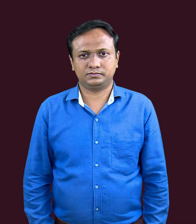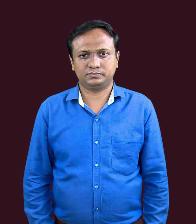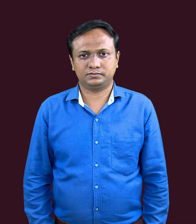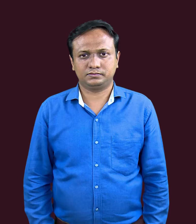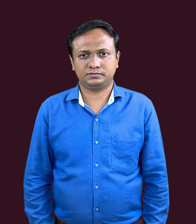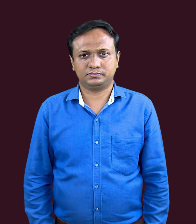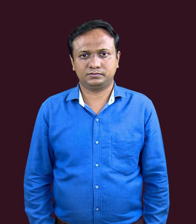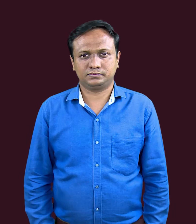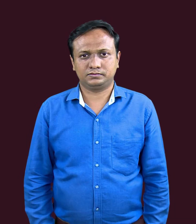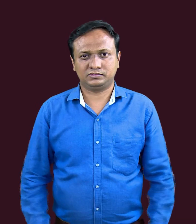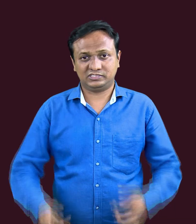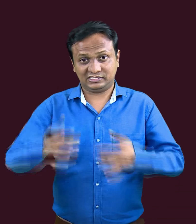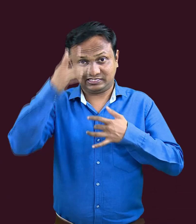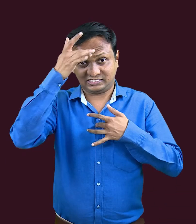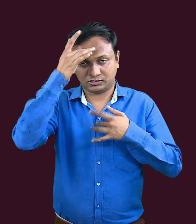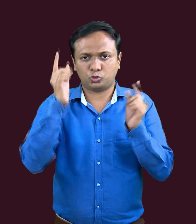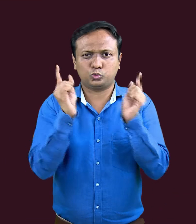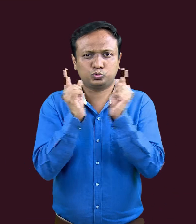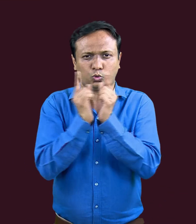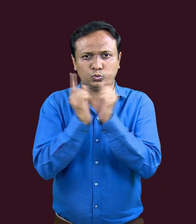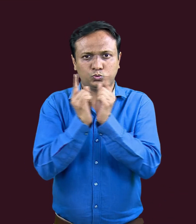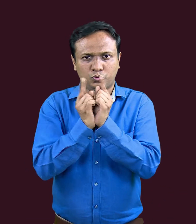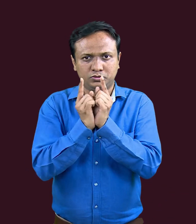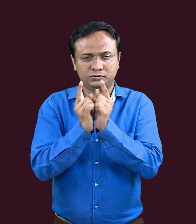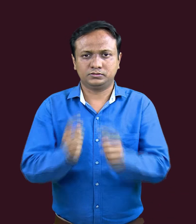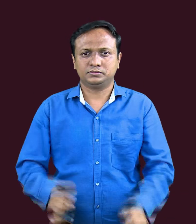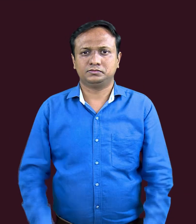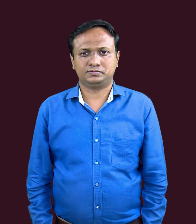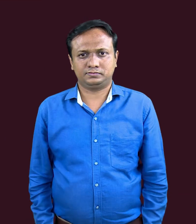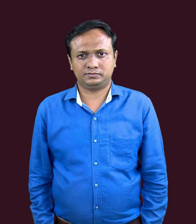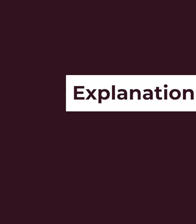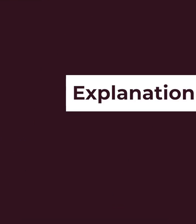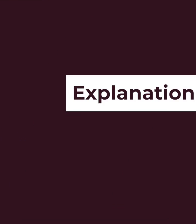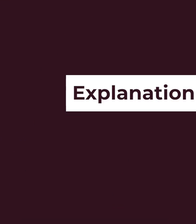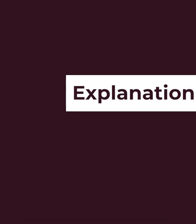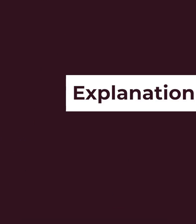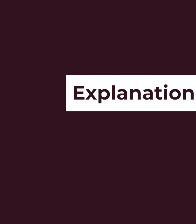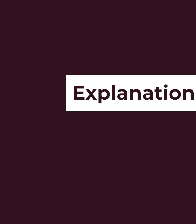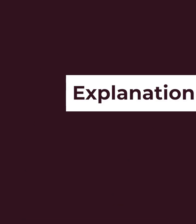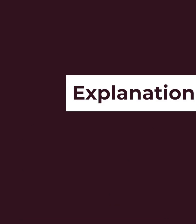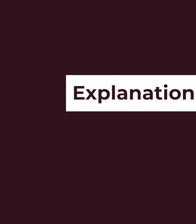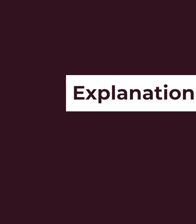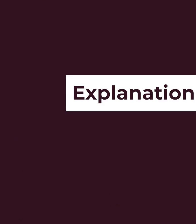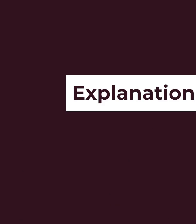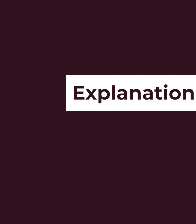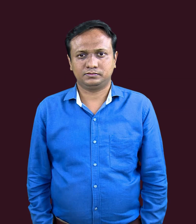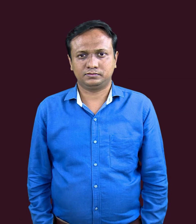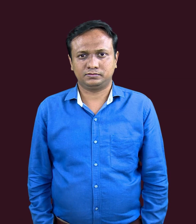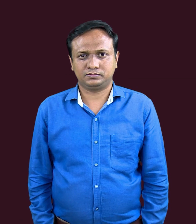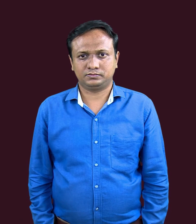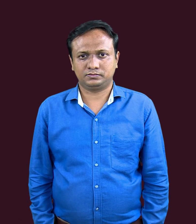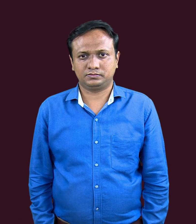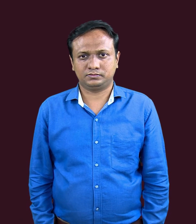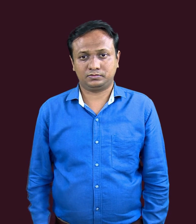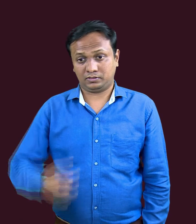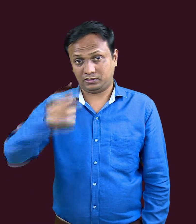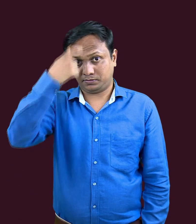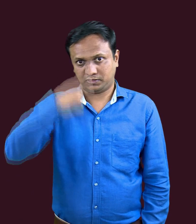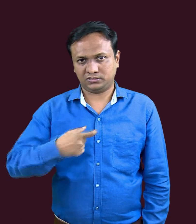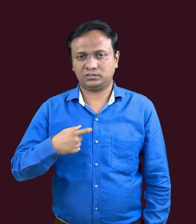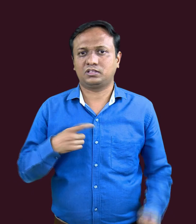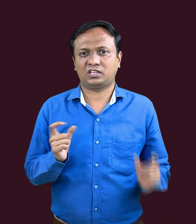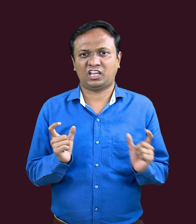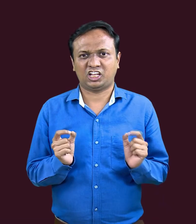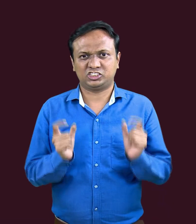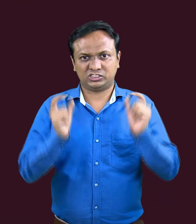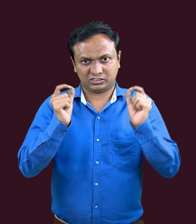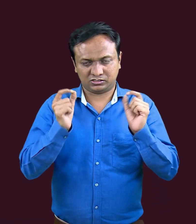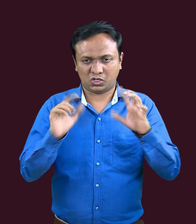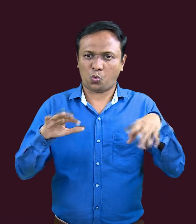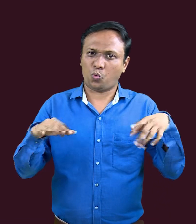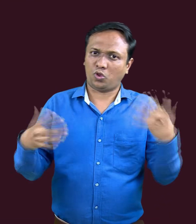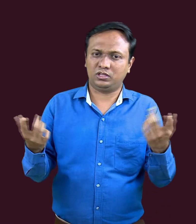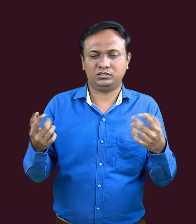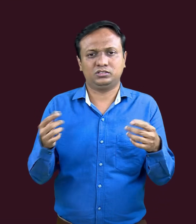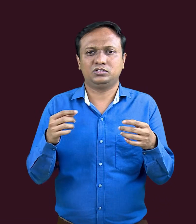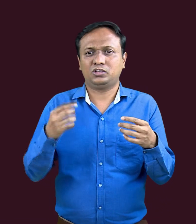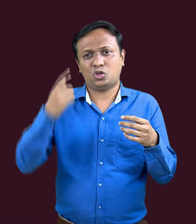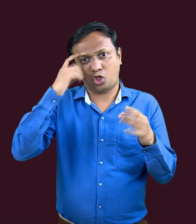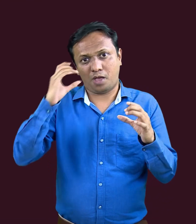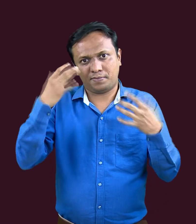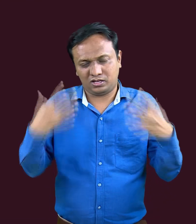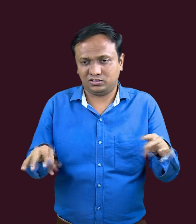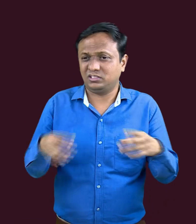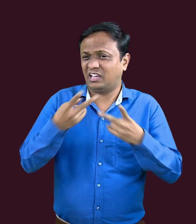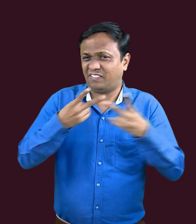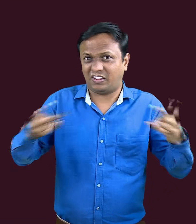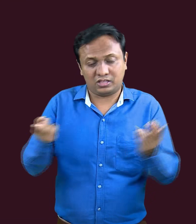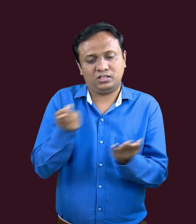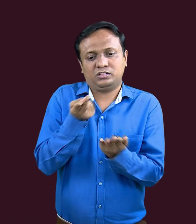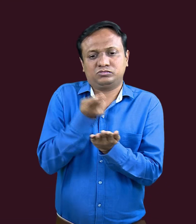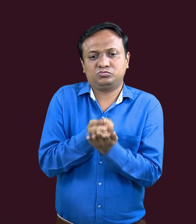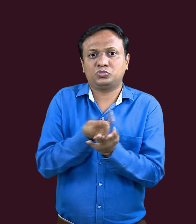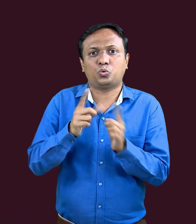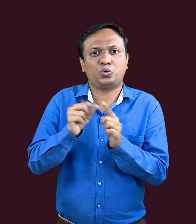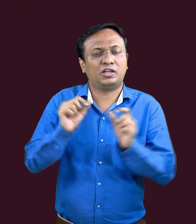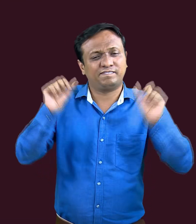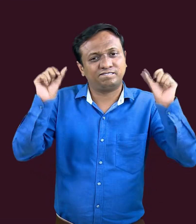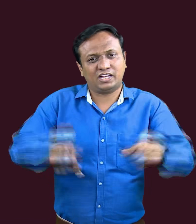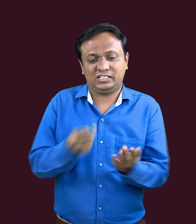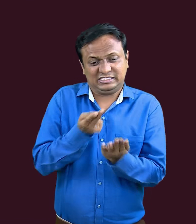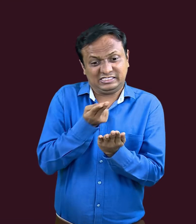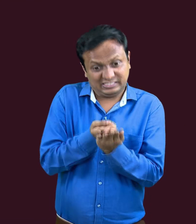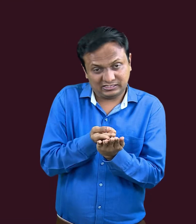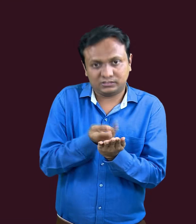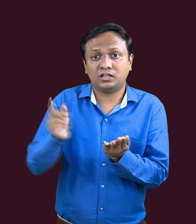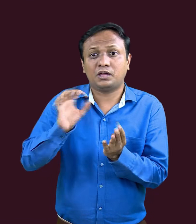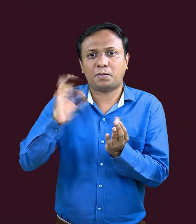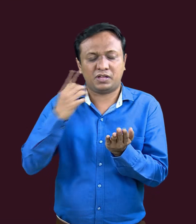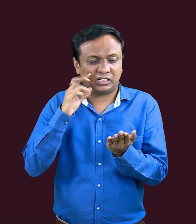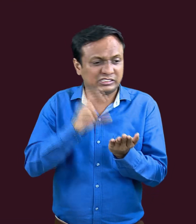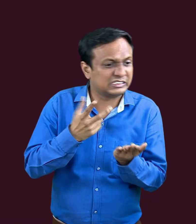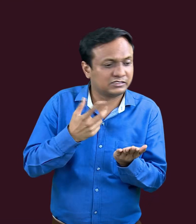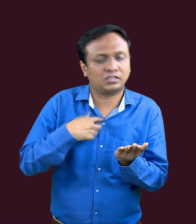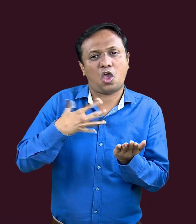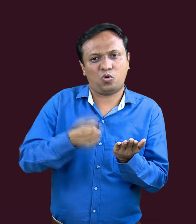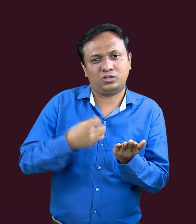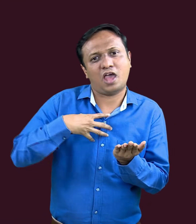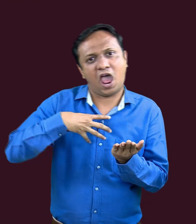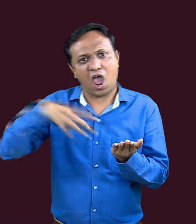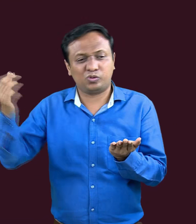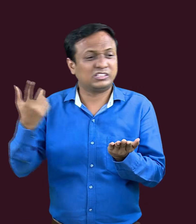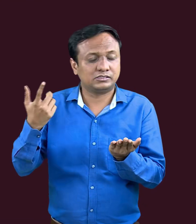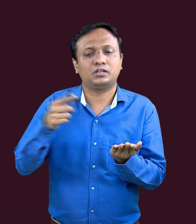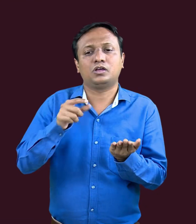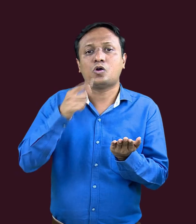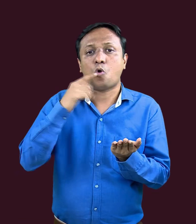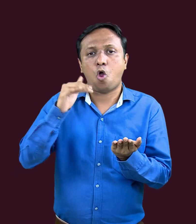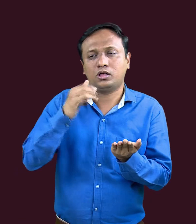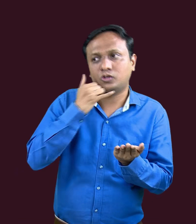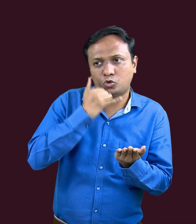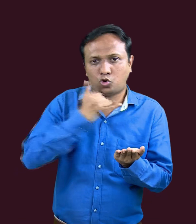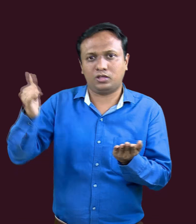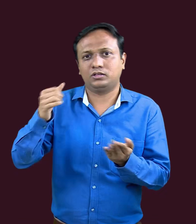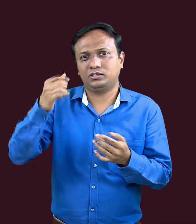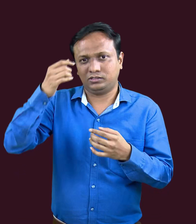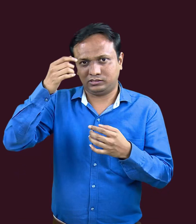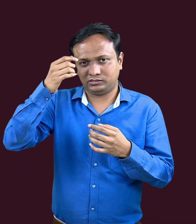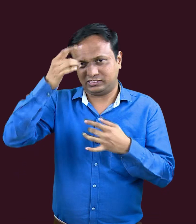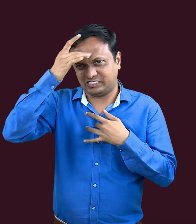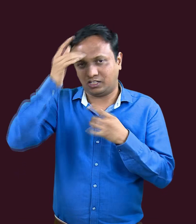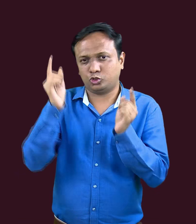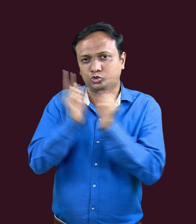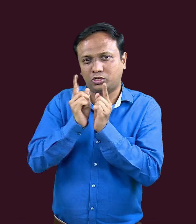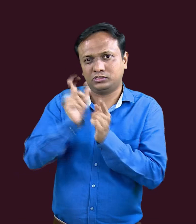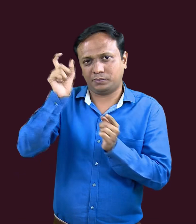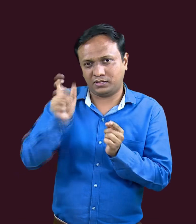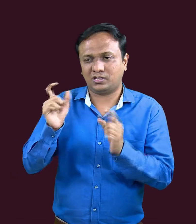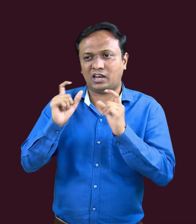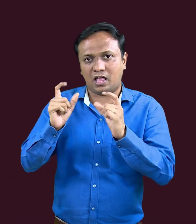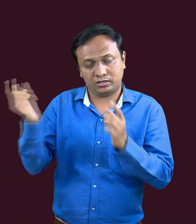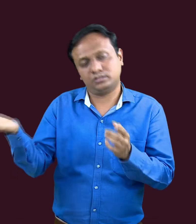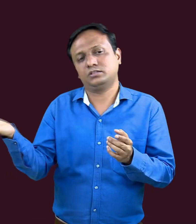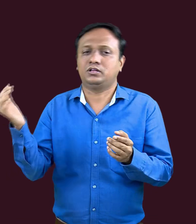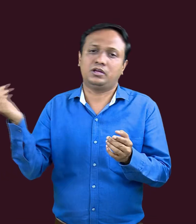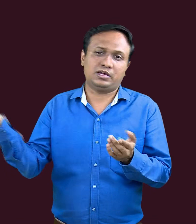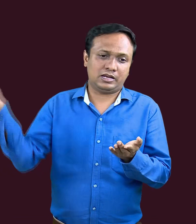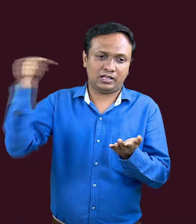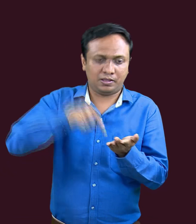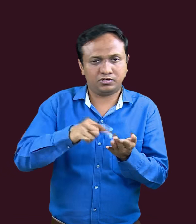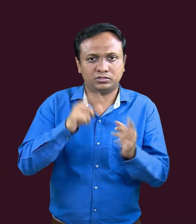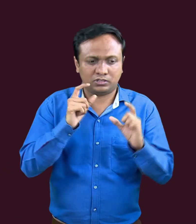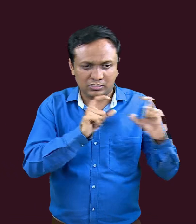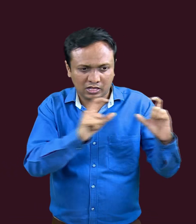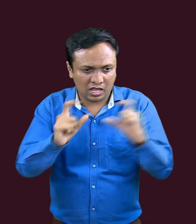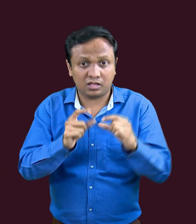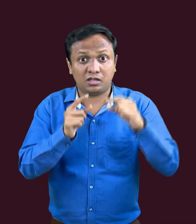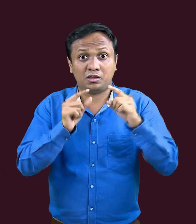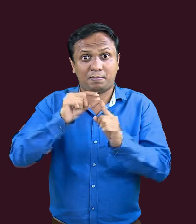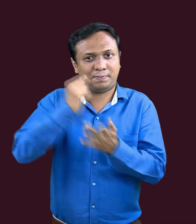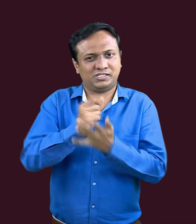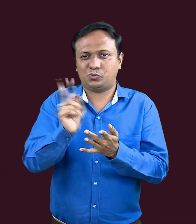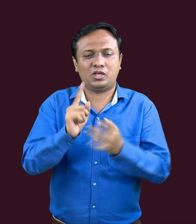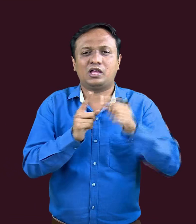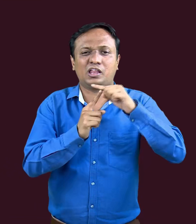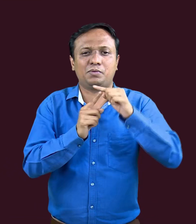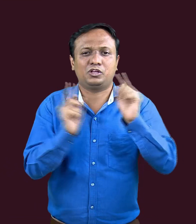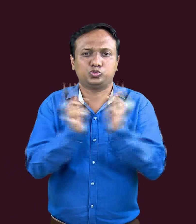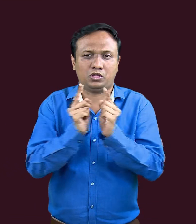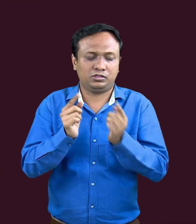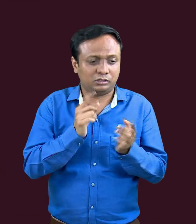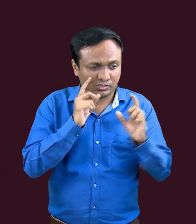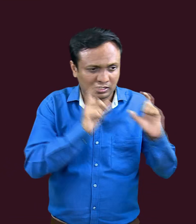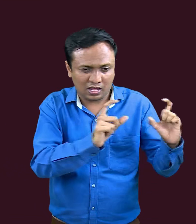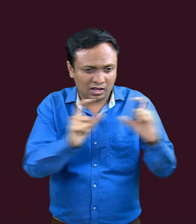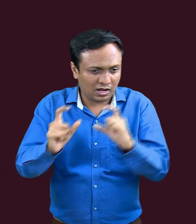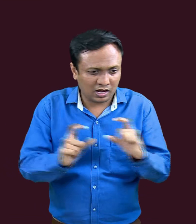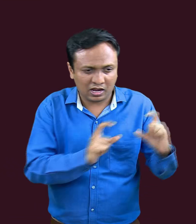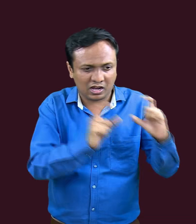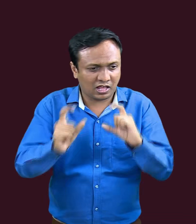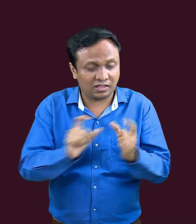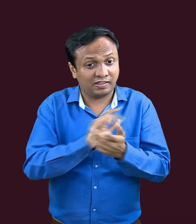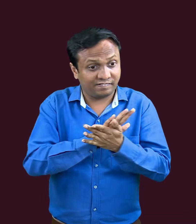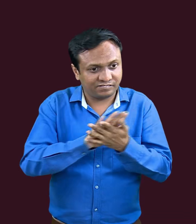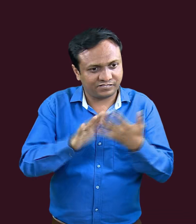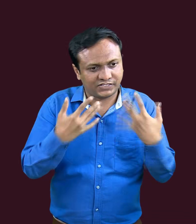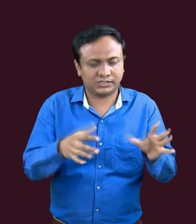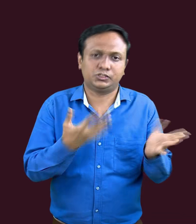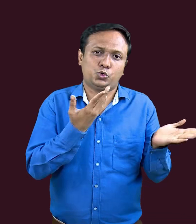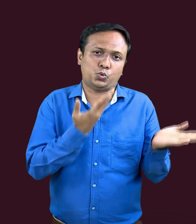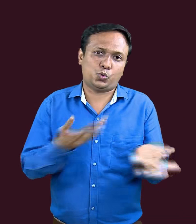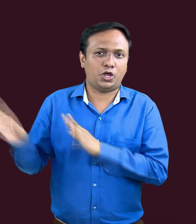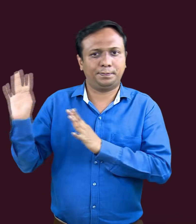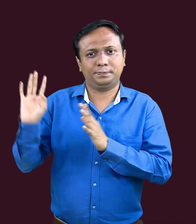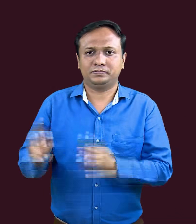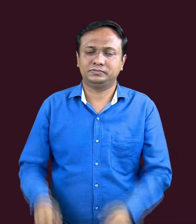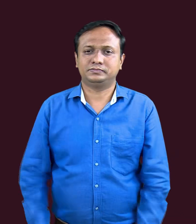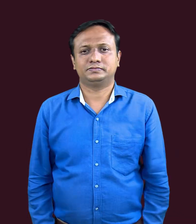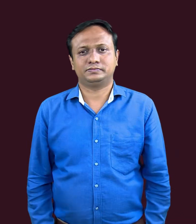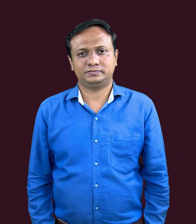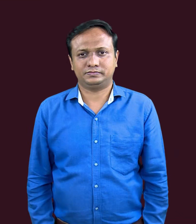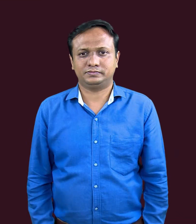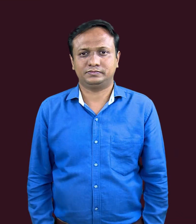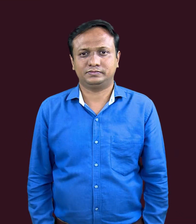Respite Care